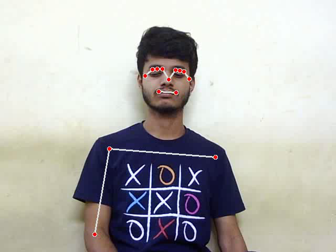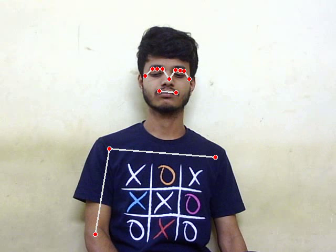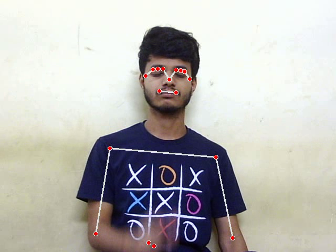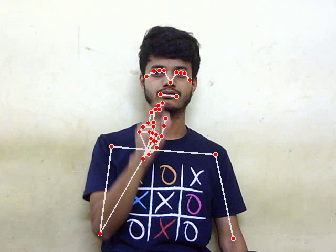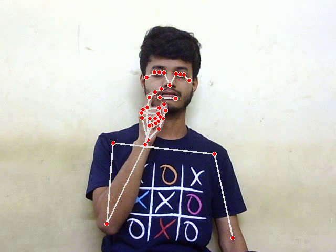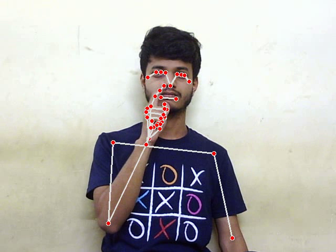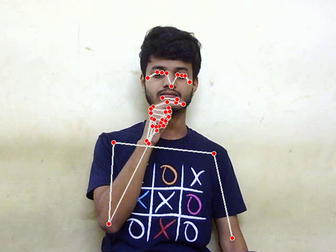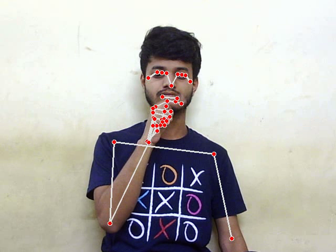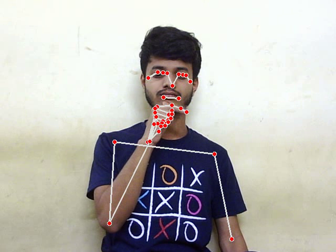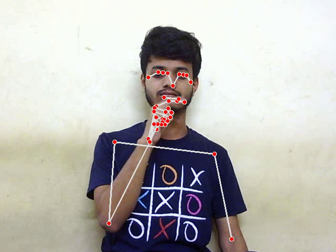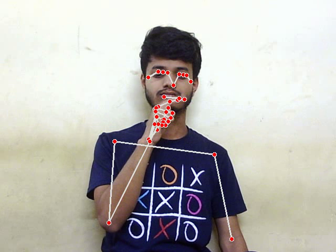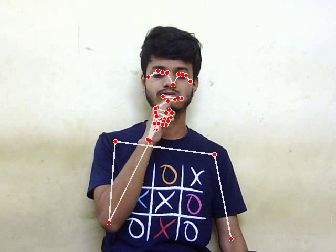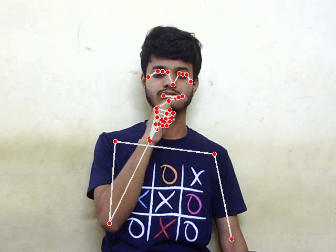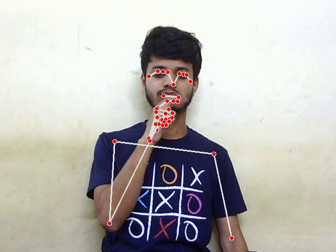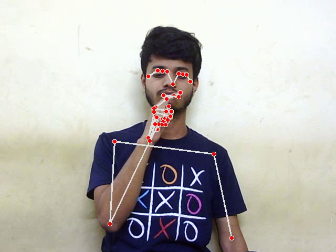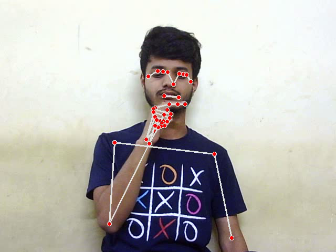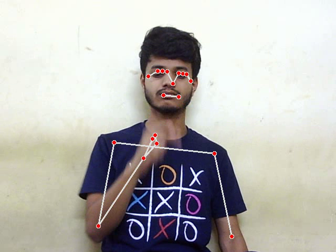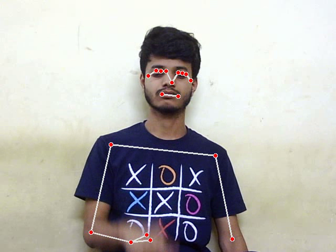who